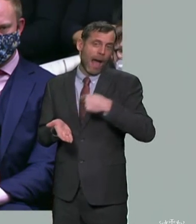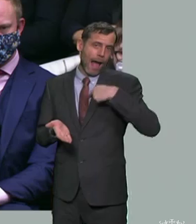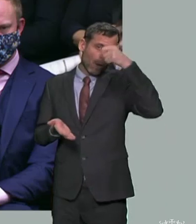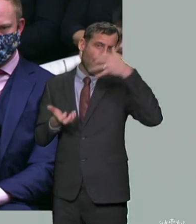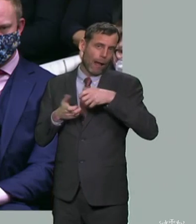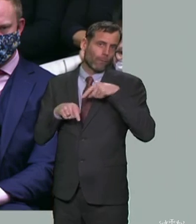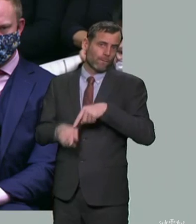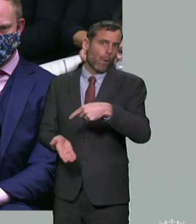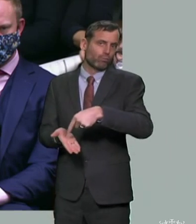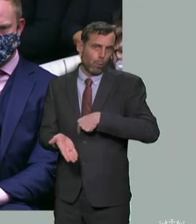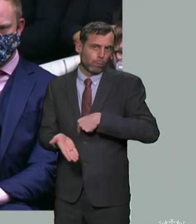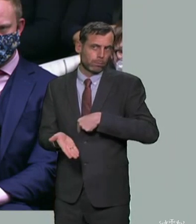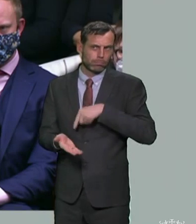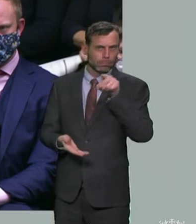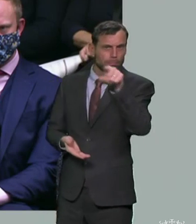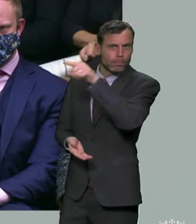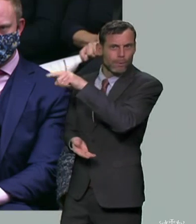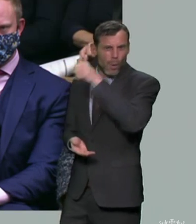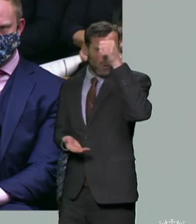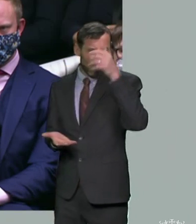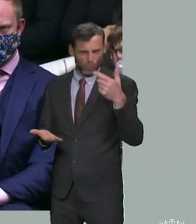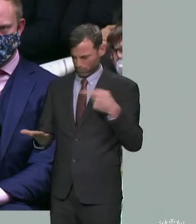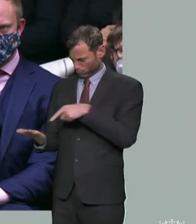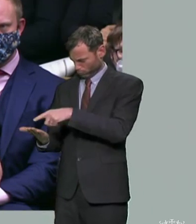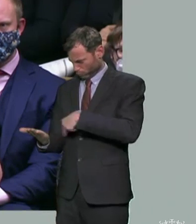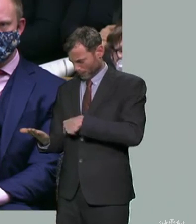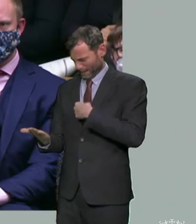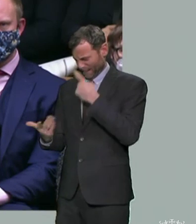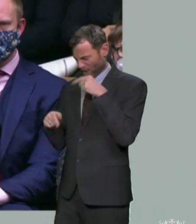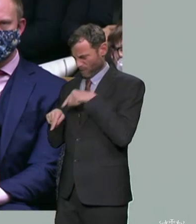Everyone out there knows that it is as simple as that.